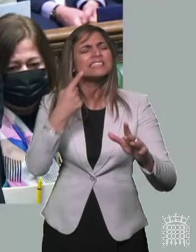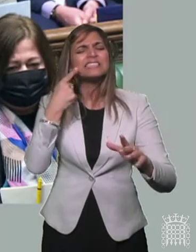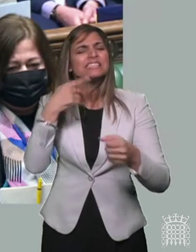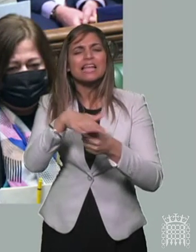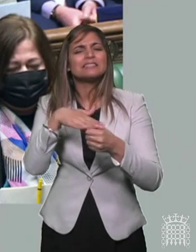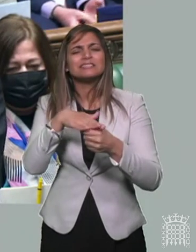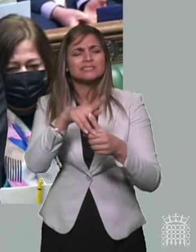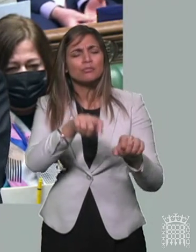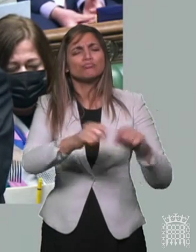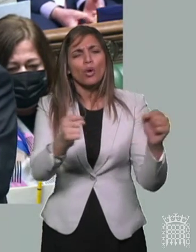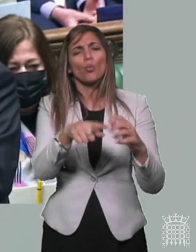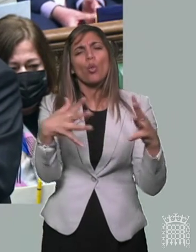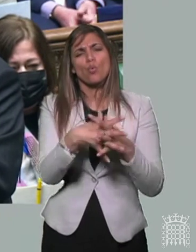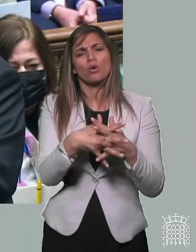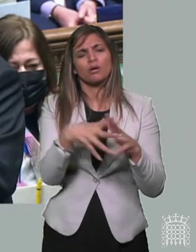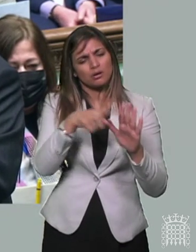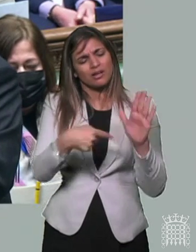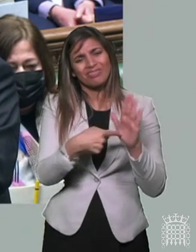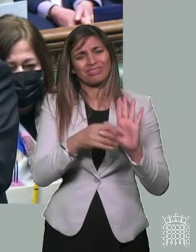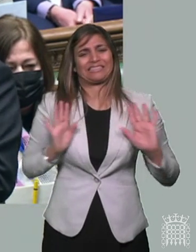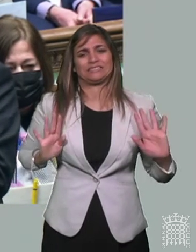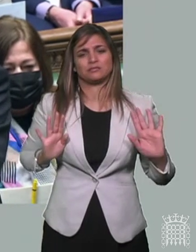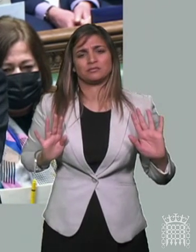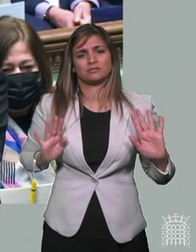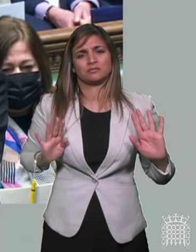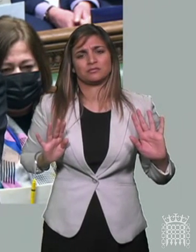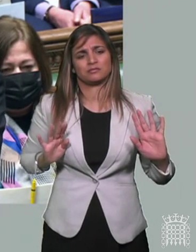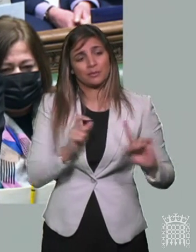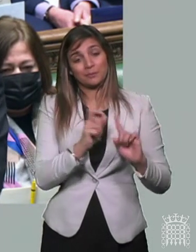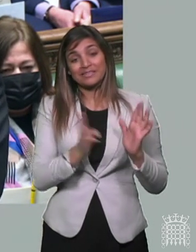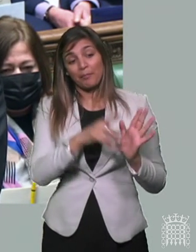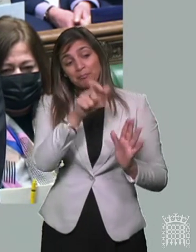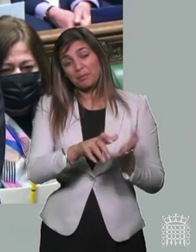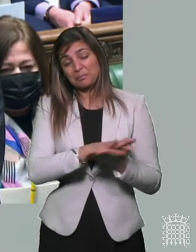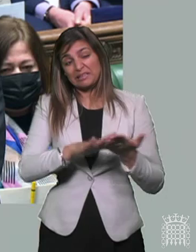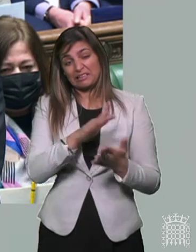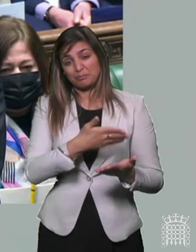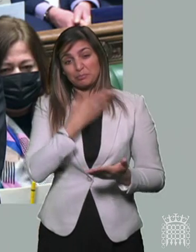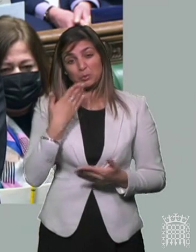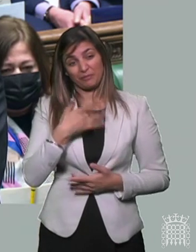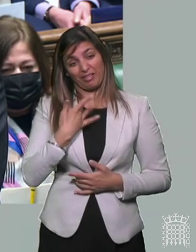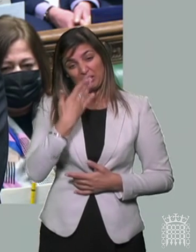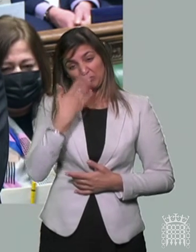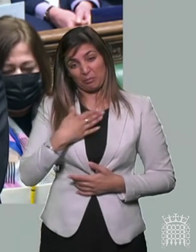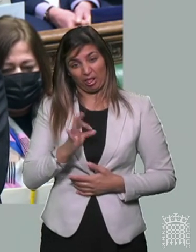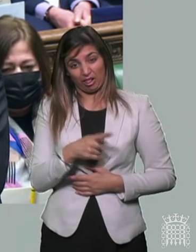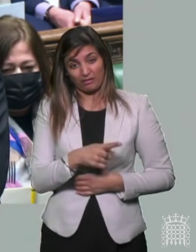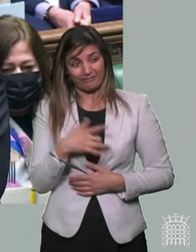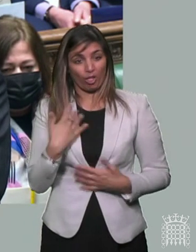What is so galling about that response is that the Prime Minister feels no sense of shame for his actions.